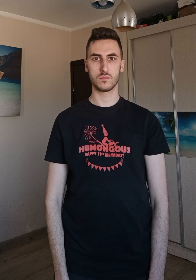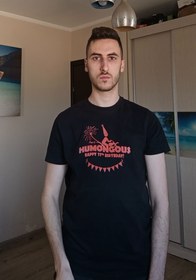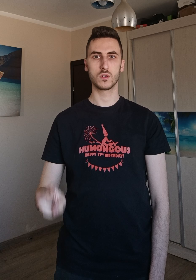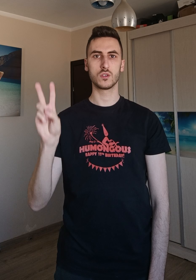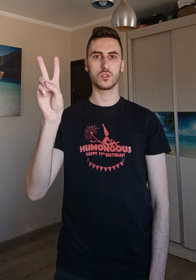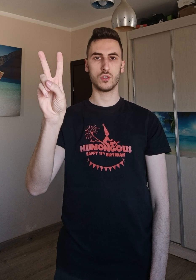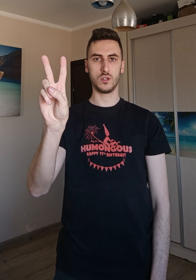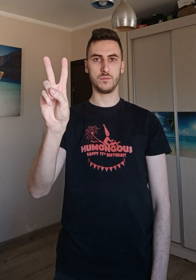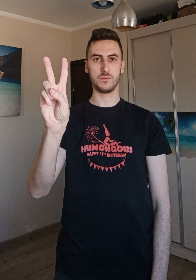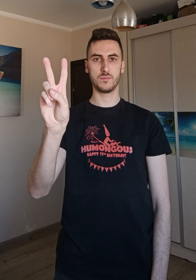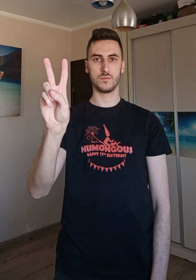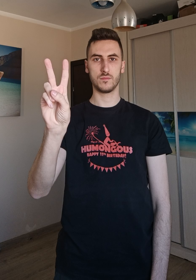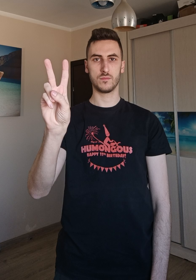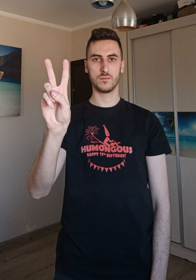שניים